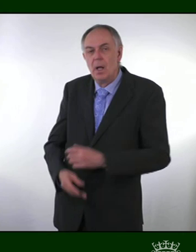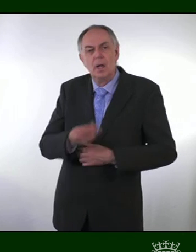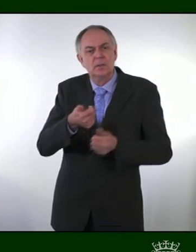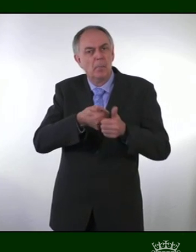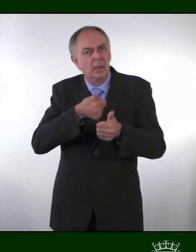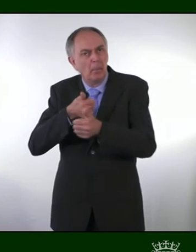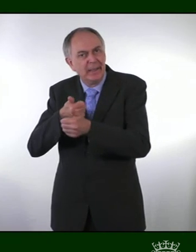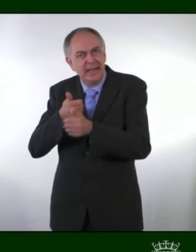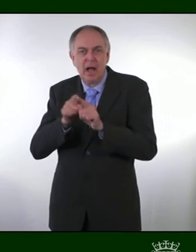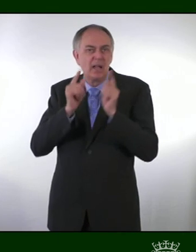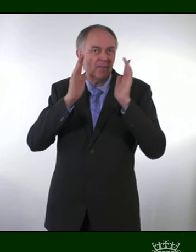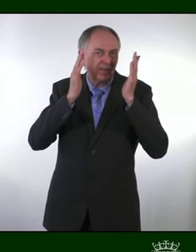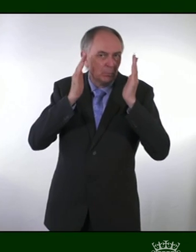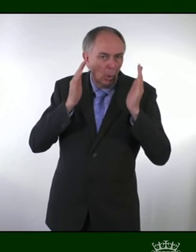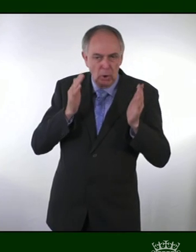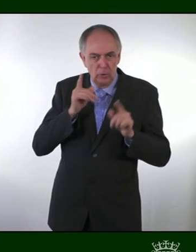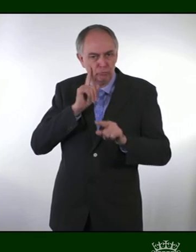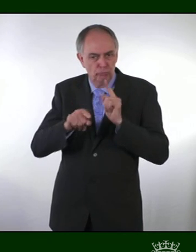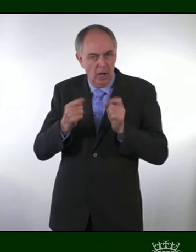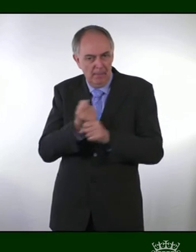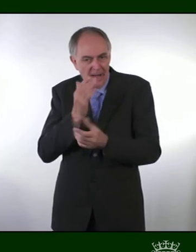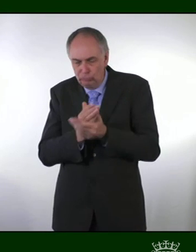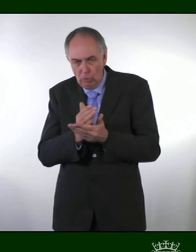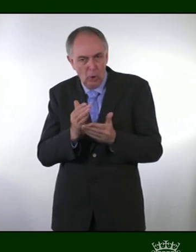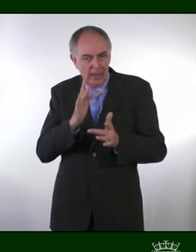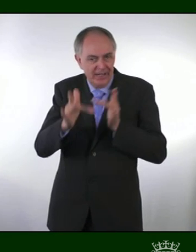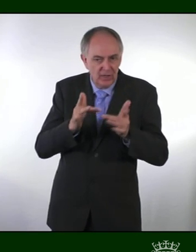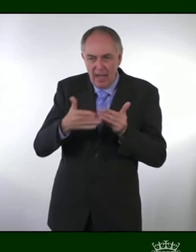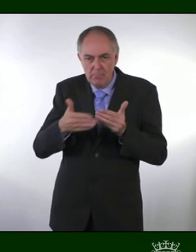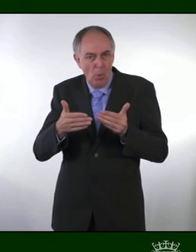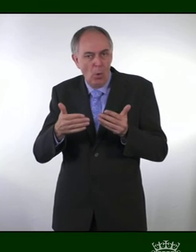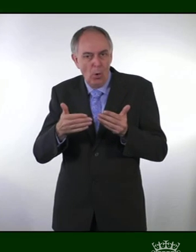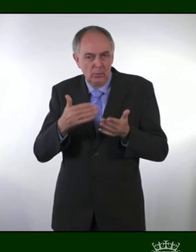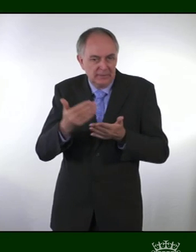I welcome efforts by companies such as Facebook to make the internet a safer and less misleading place.